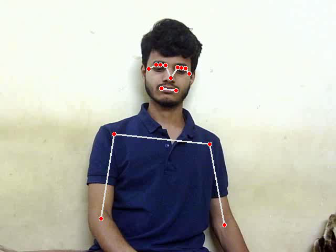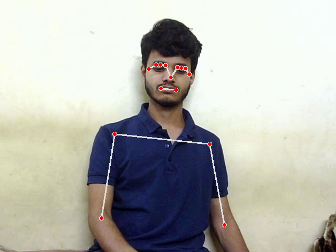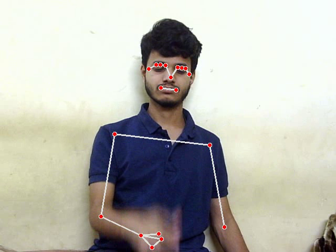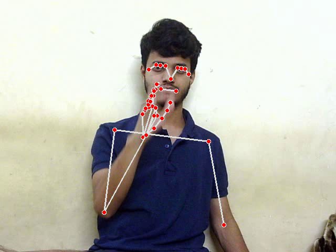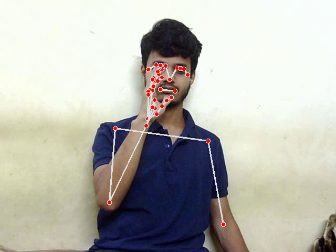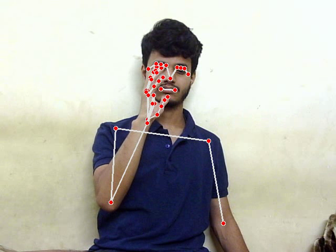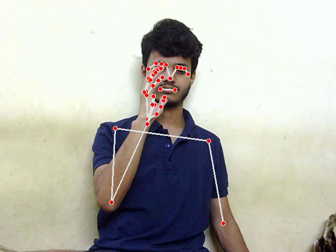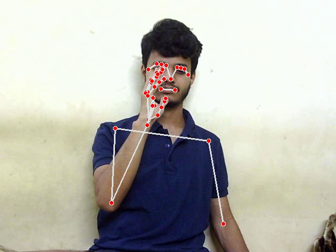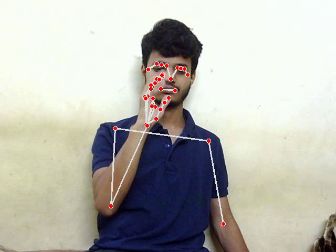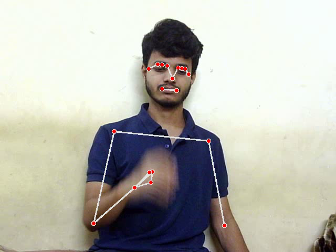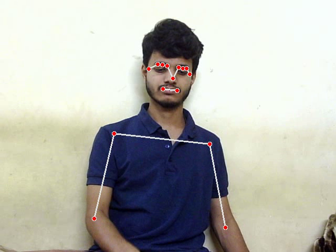mother